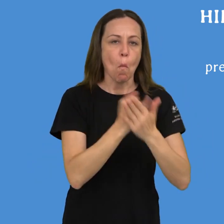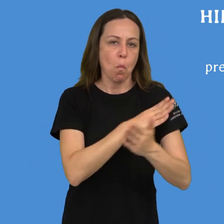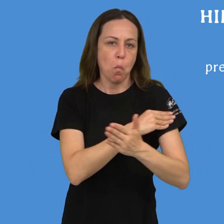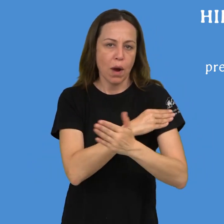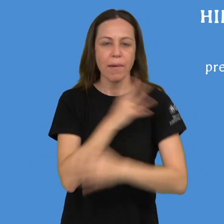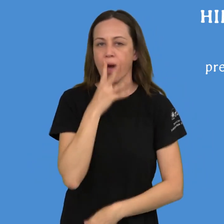tensión